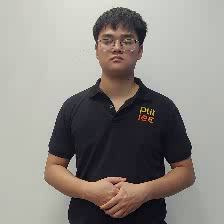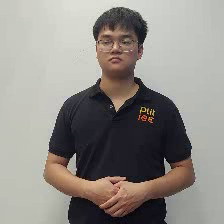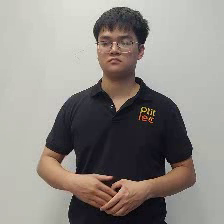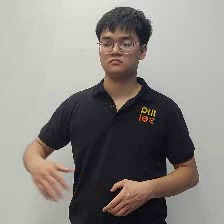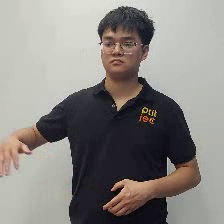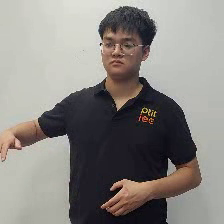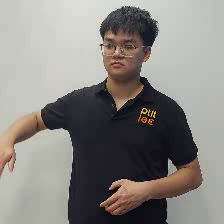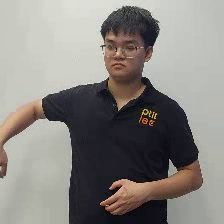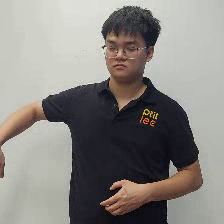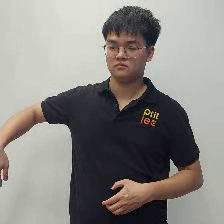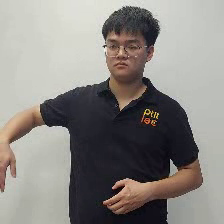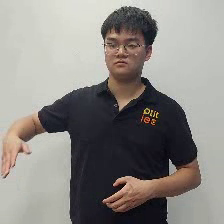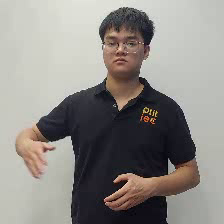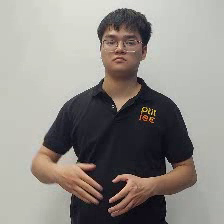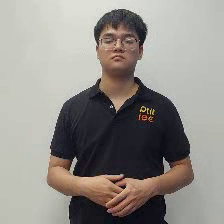Phía sau